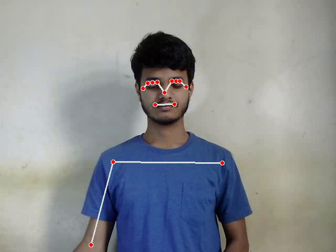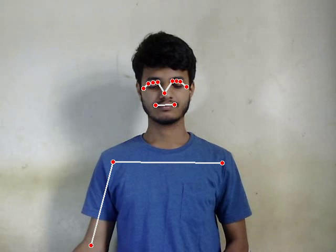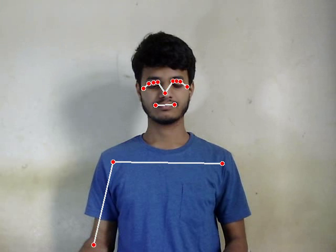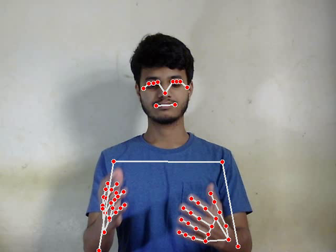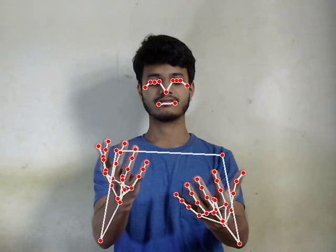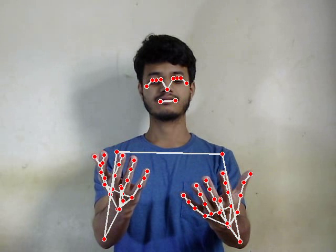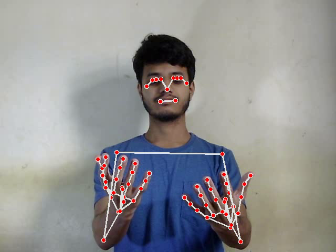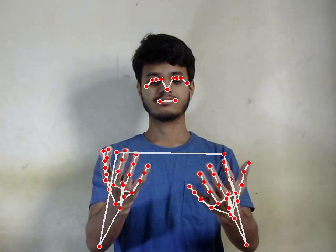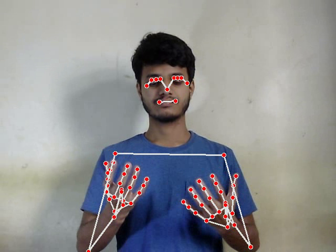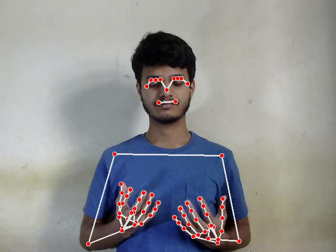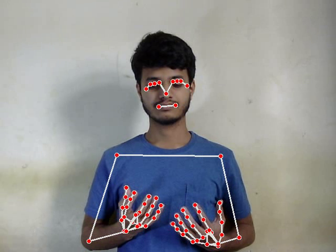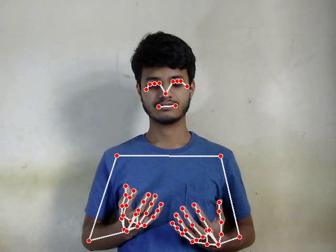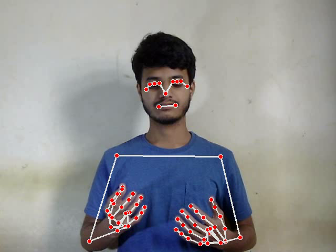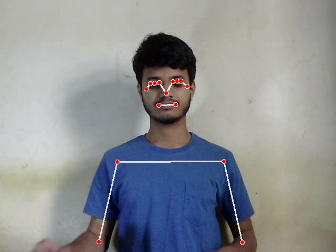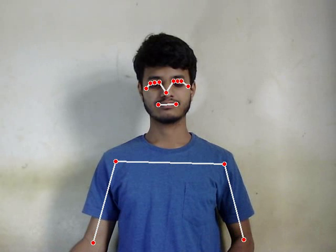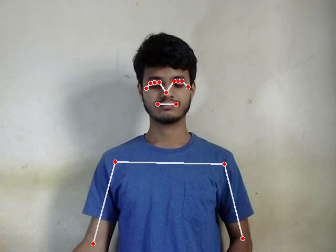want